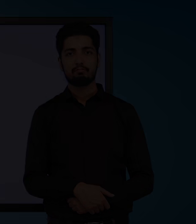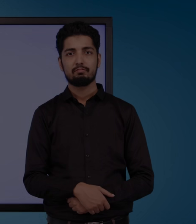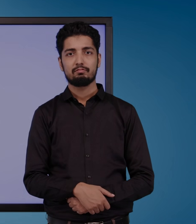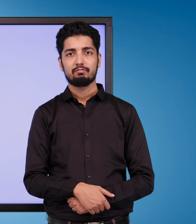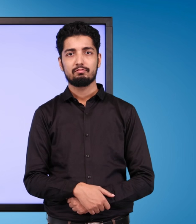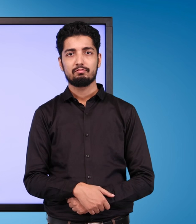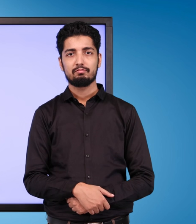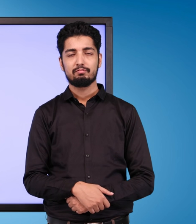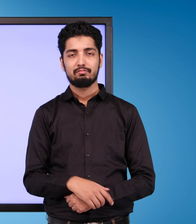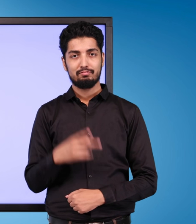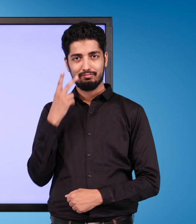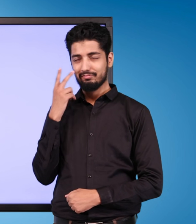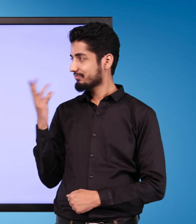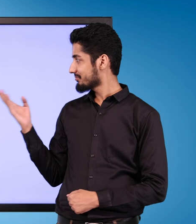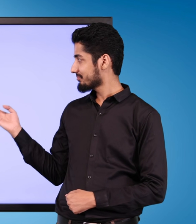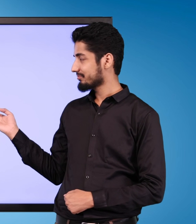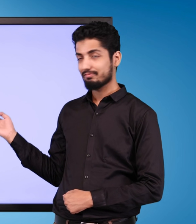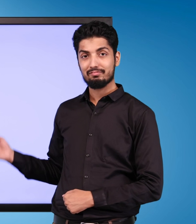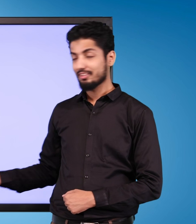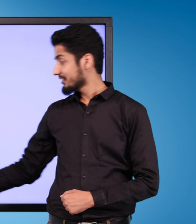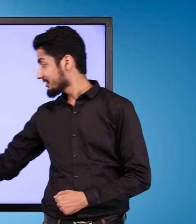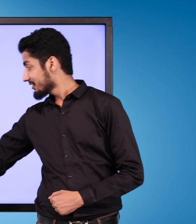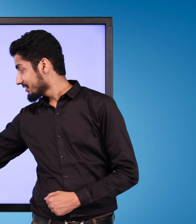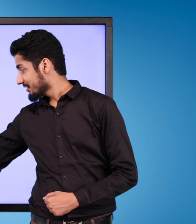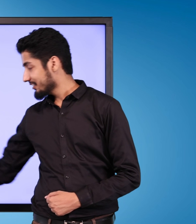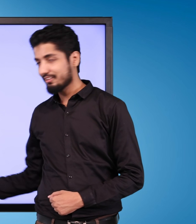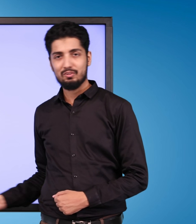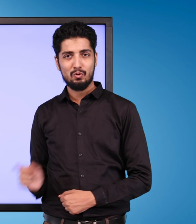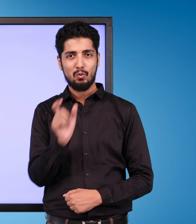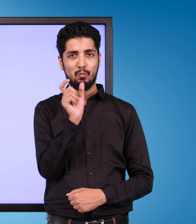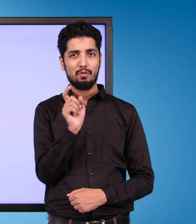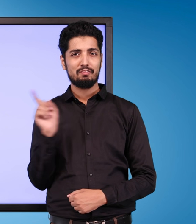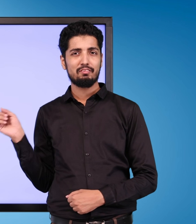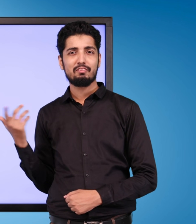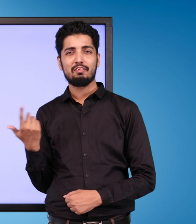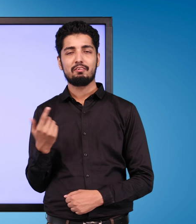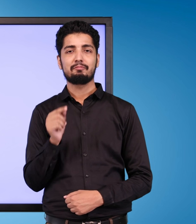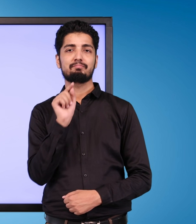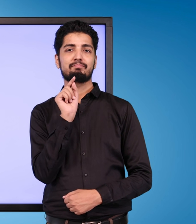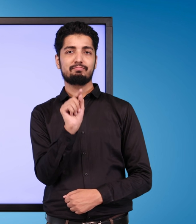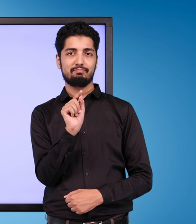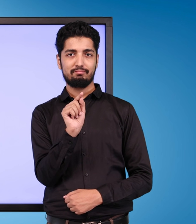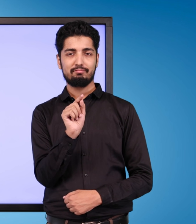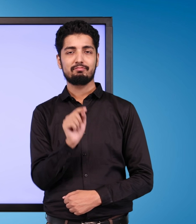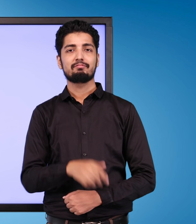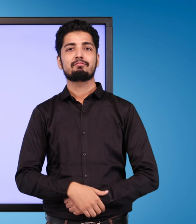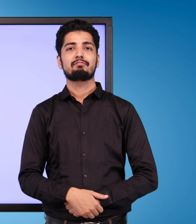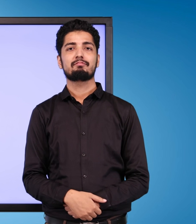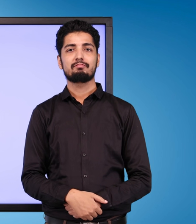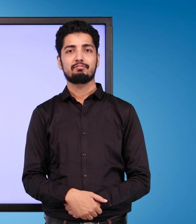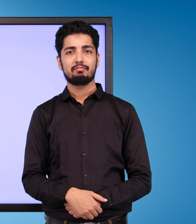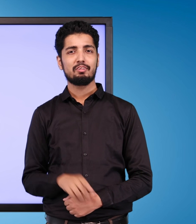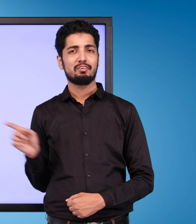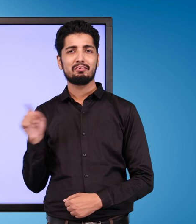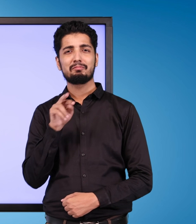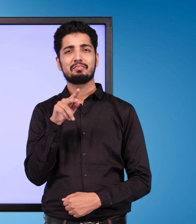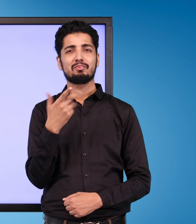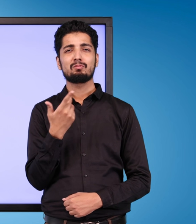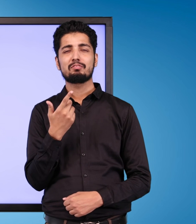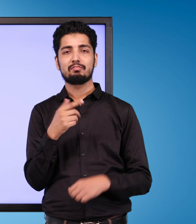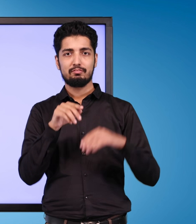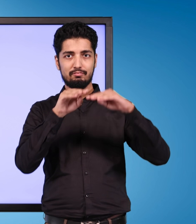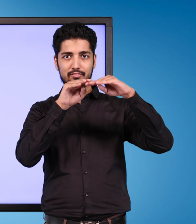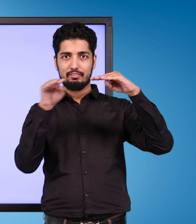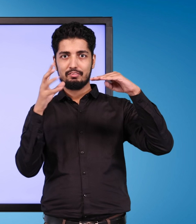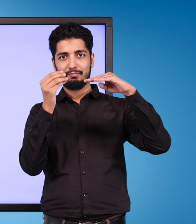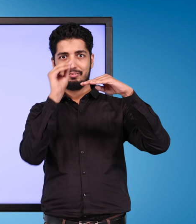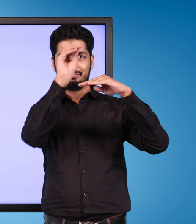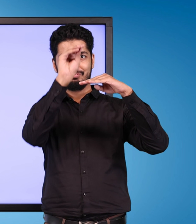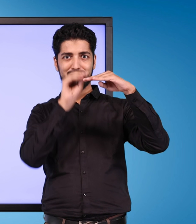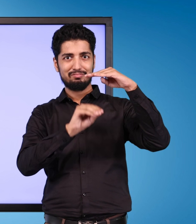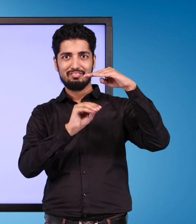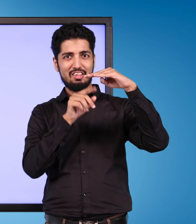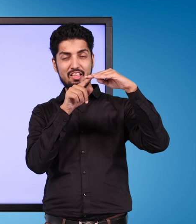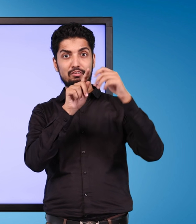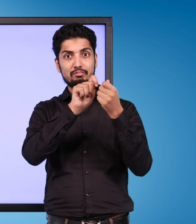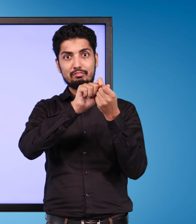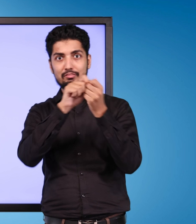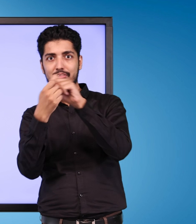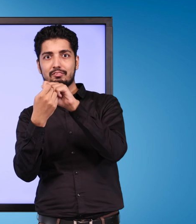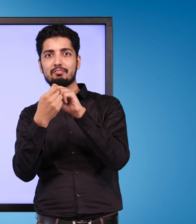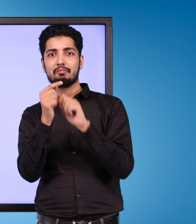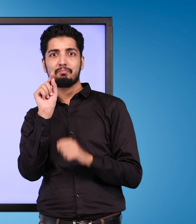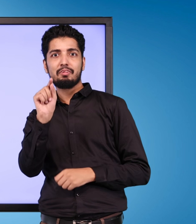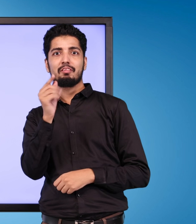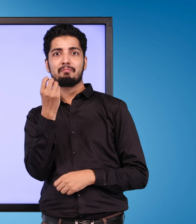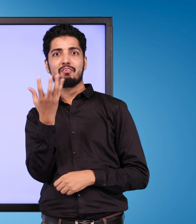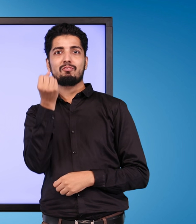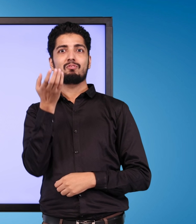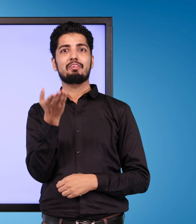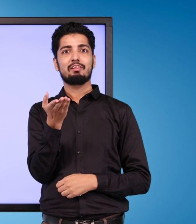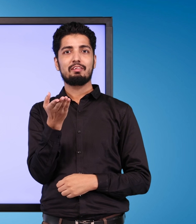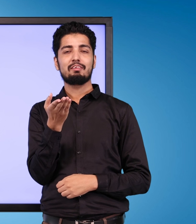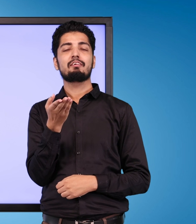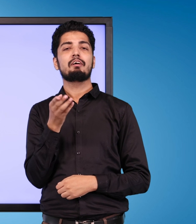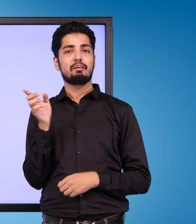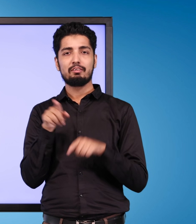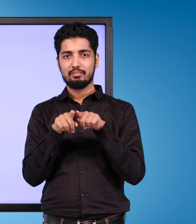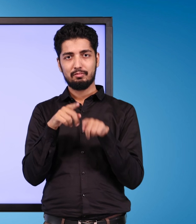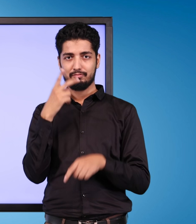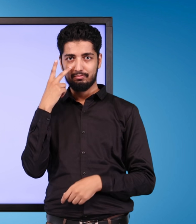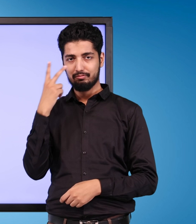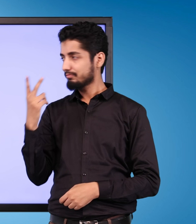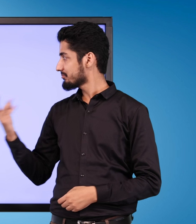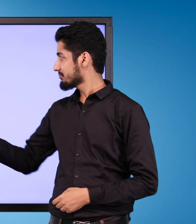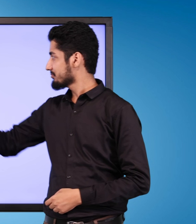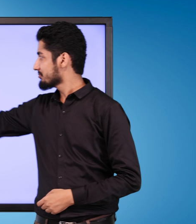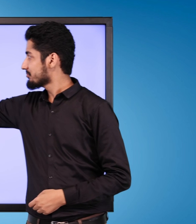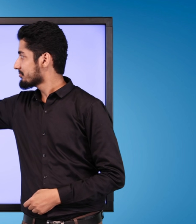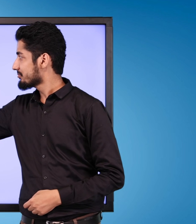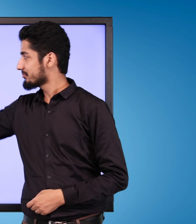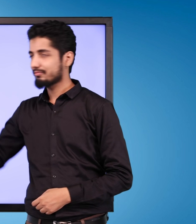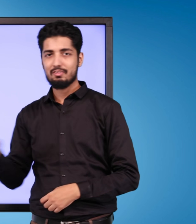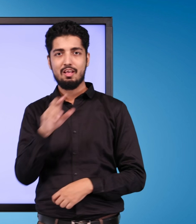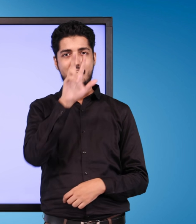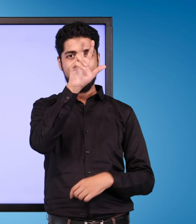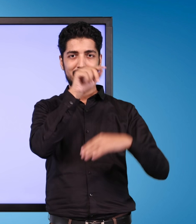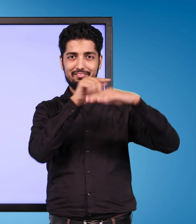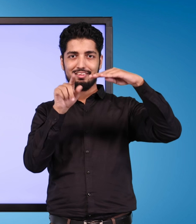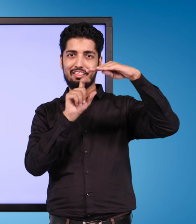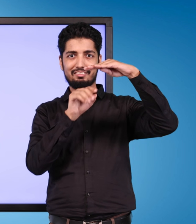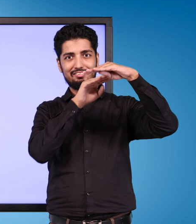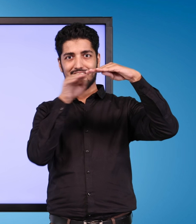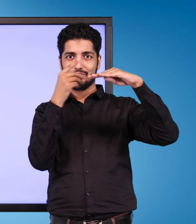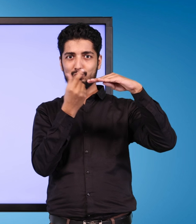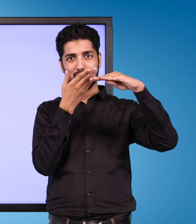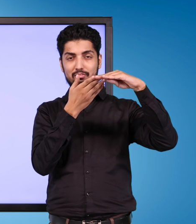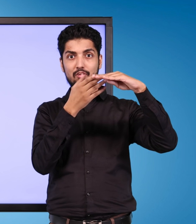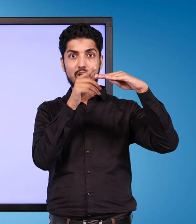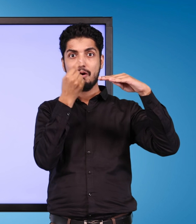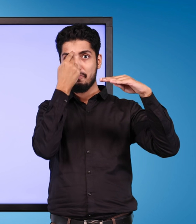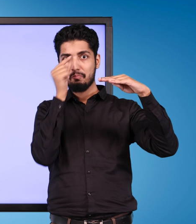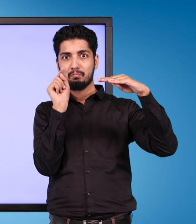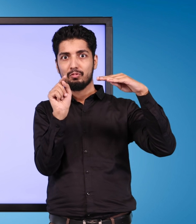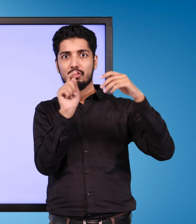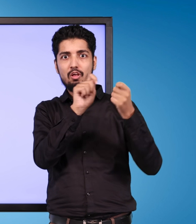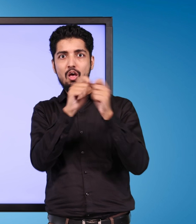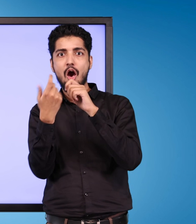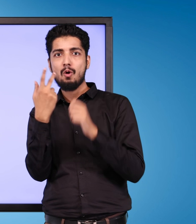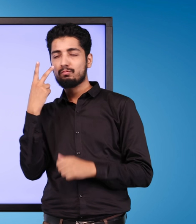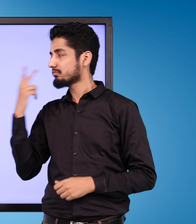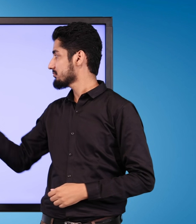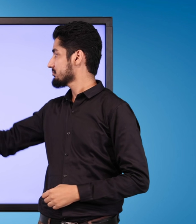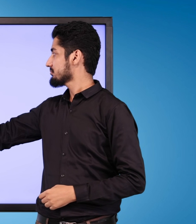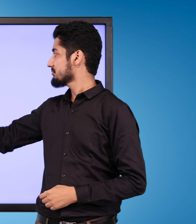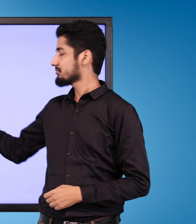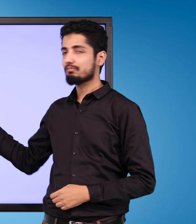Decimal This sign means decimal Decimals are a way of representing fractions by using decimal points The fraction 8/10 can be represented using decimal as